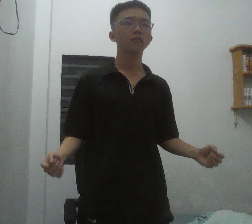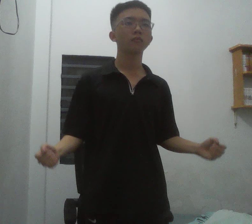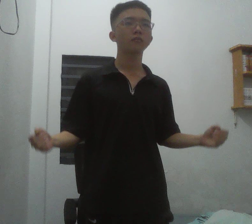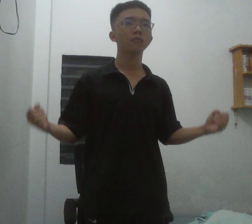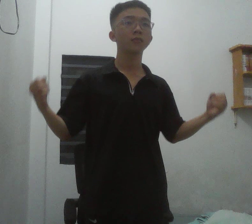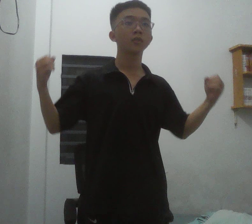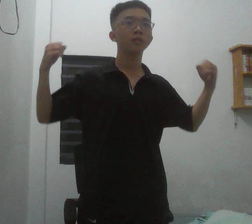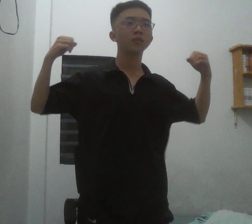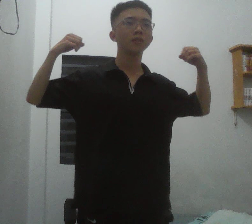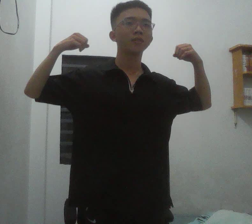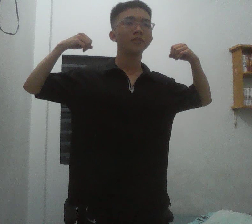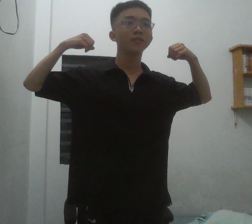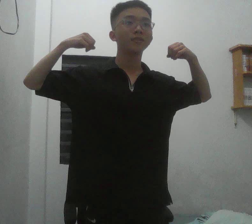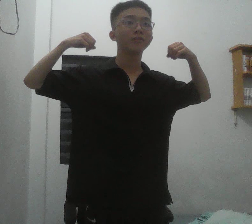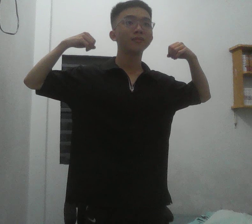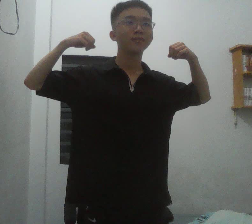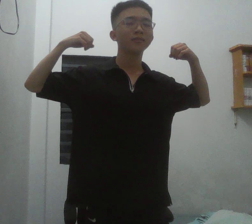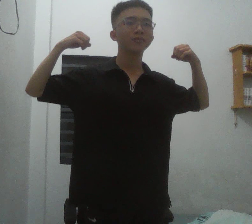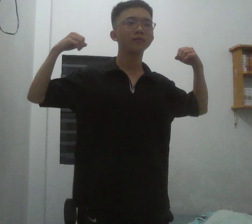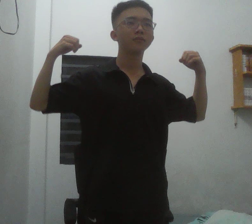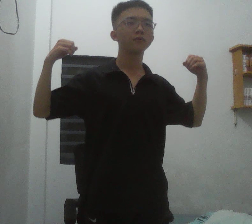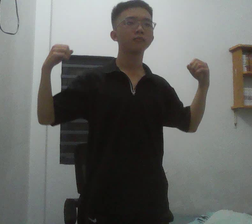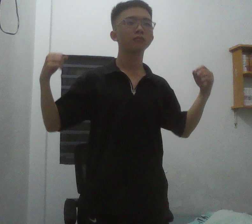minh khoe